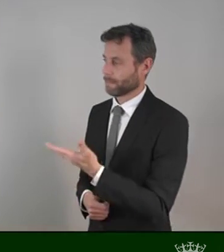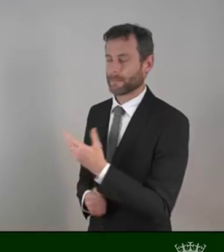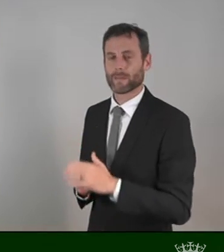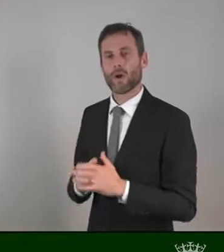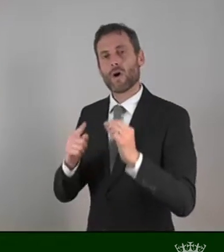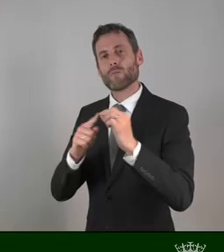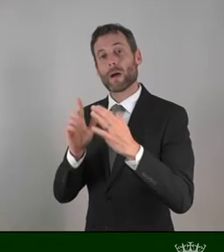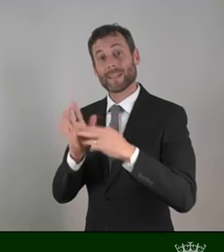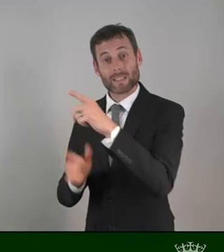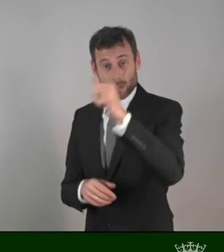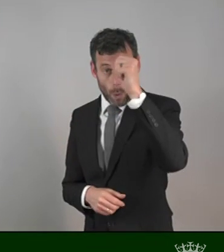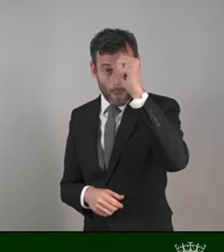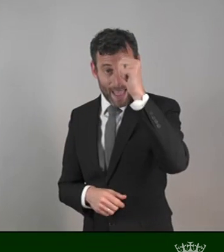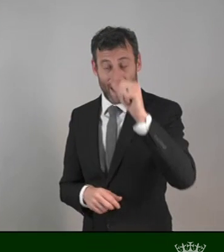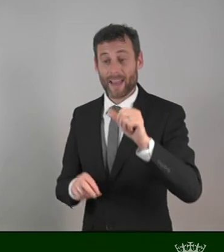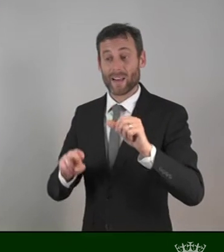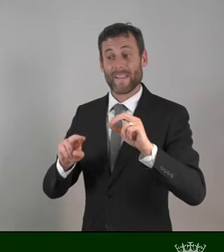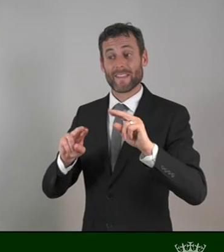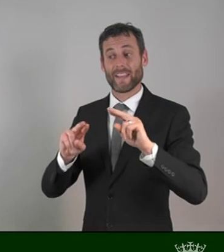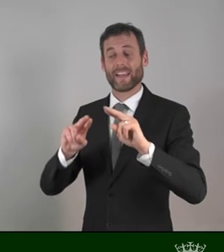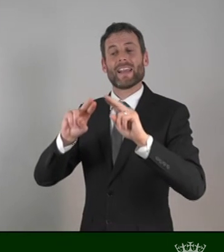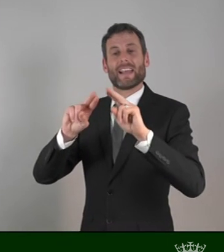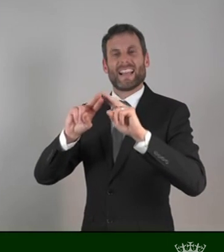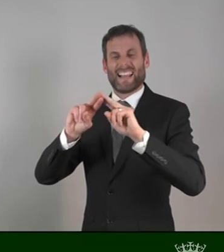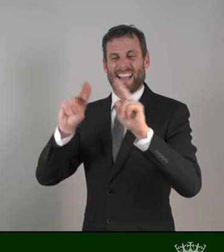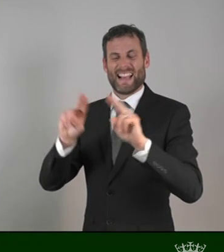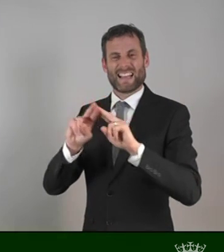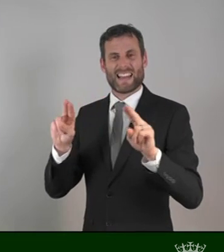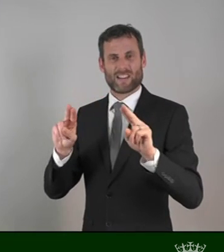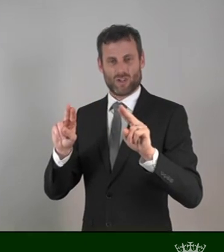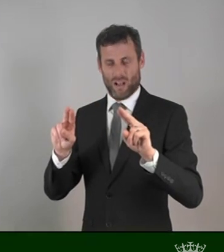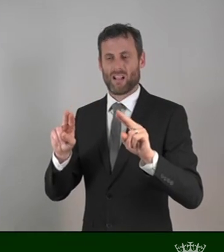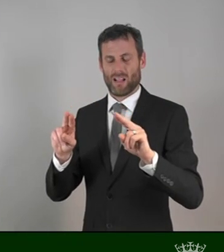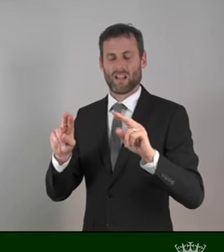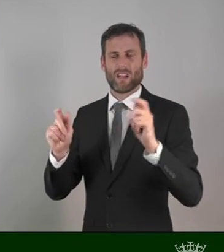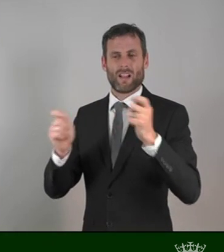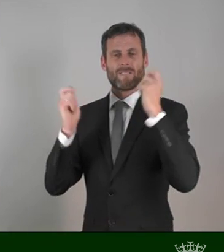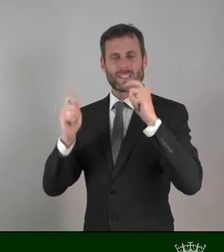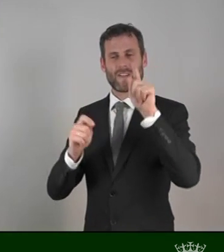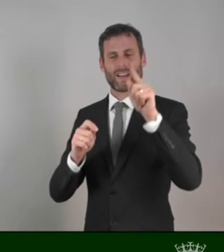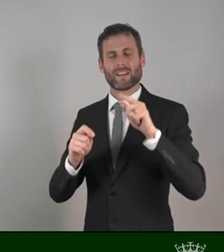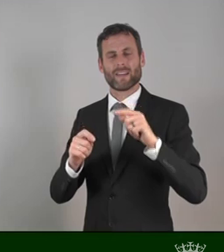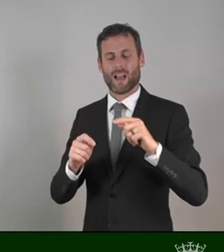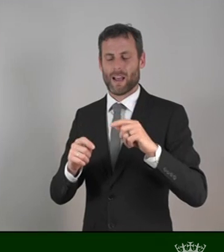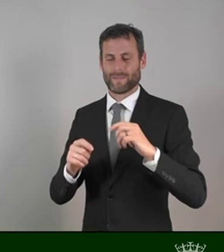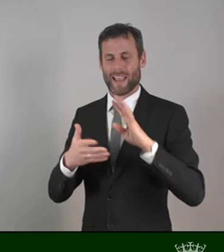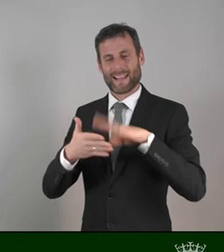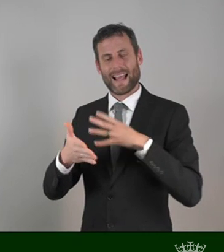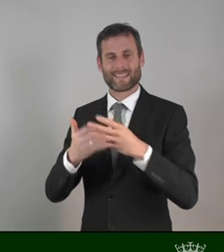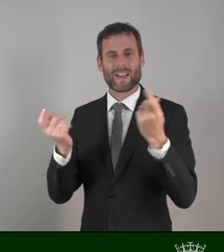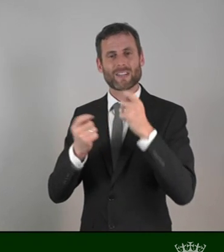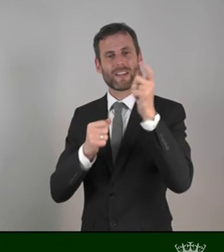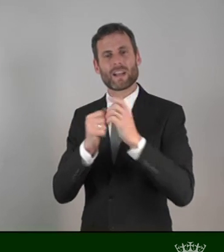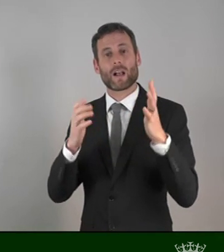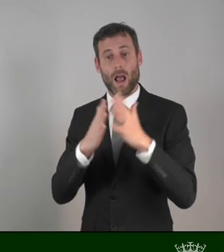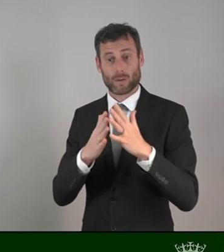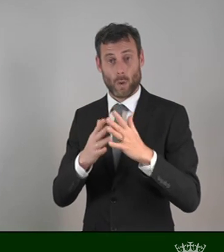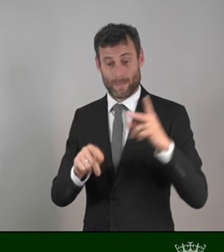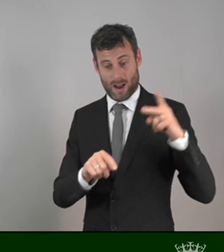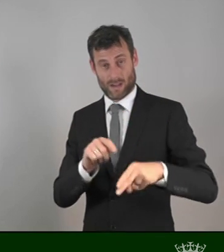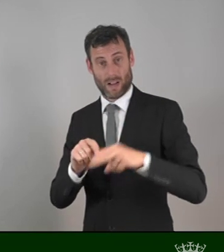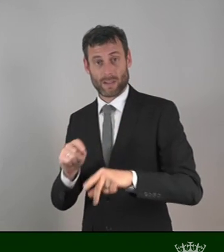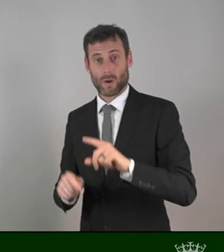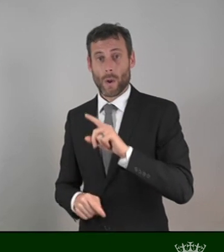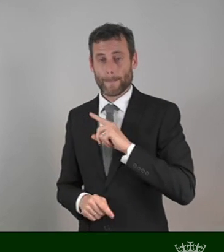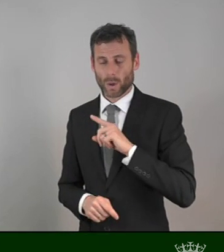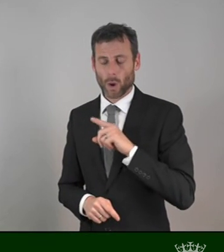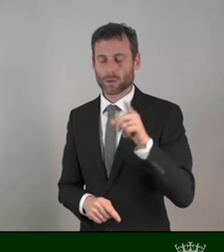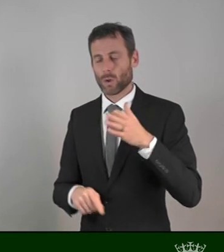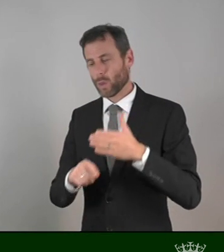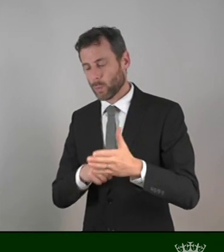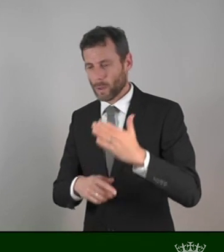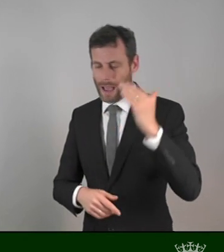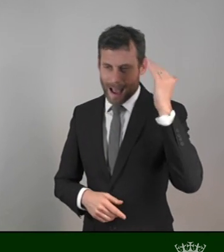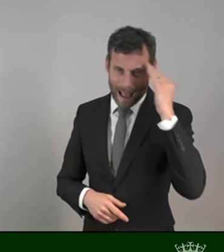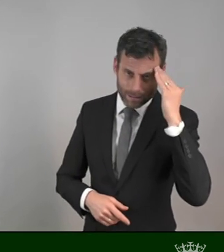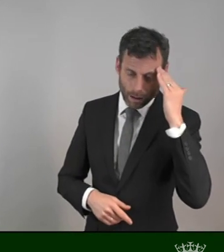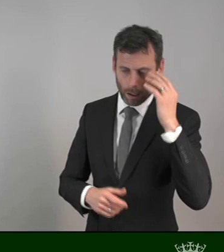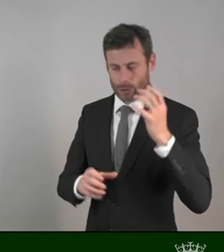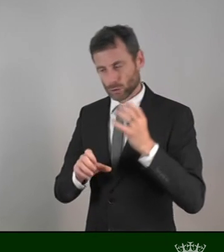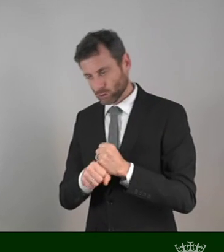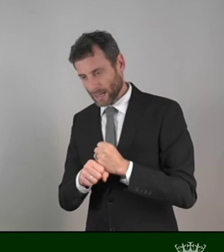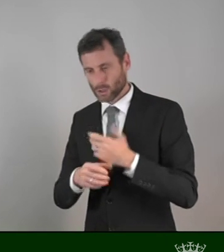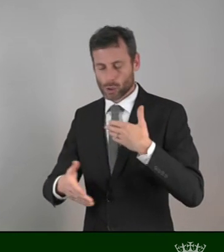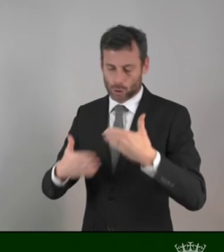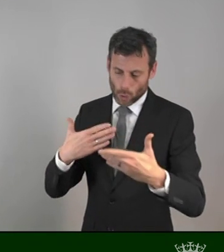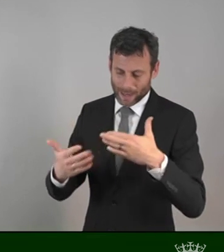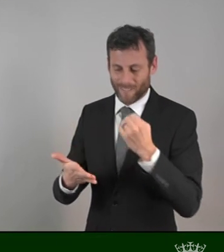Is the Prime Minister aware that the international strand of Glasgow’s fantastic Celtic Connections festival has been scaled back by almost 20% this year, because of what the director, Donald Shaw, described as the “hassle and stress” of sourcing visas for overseas artists?